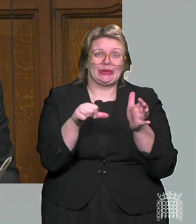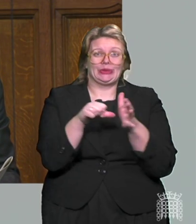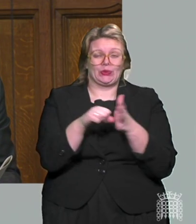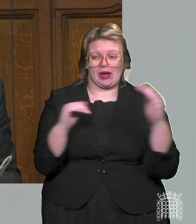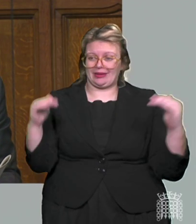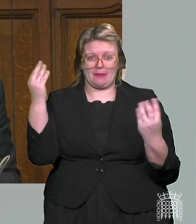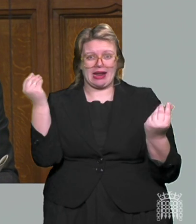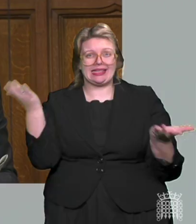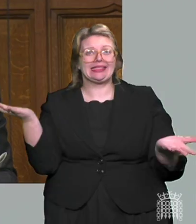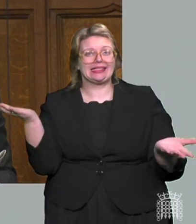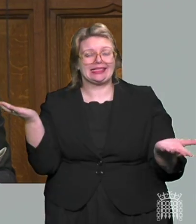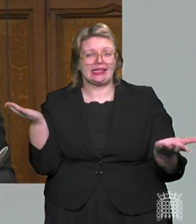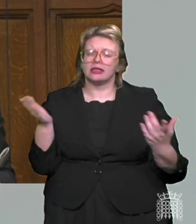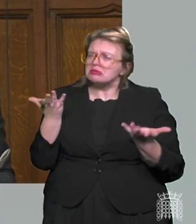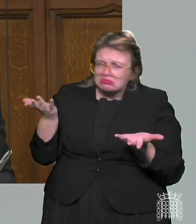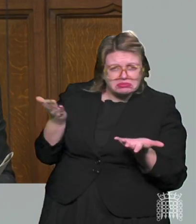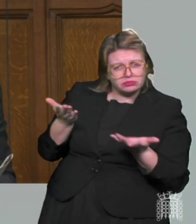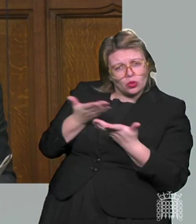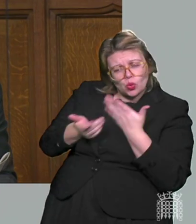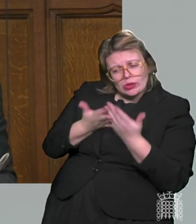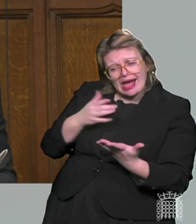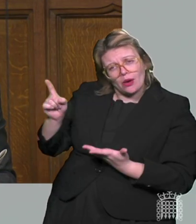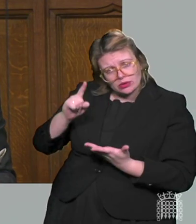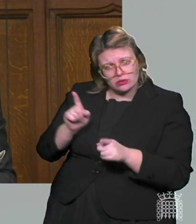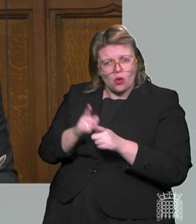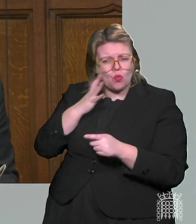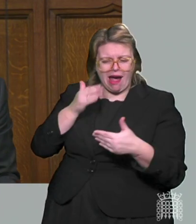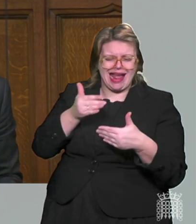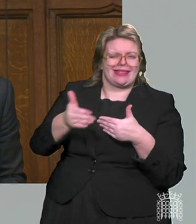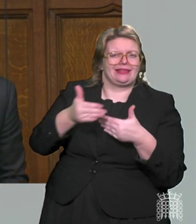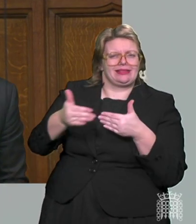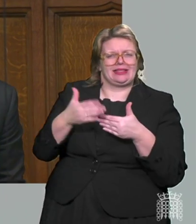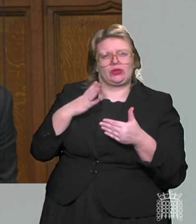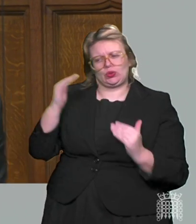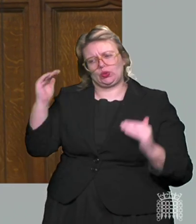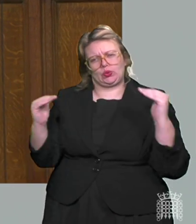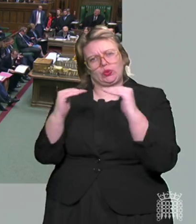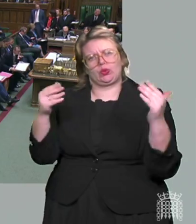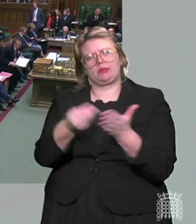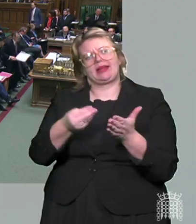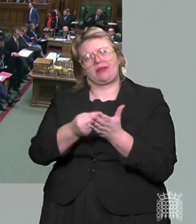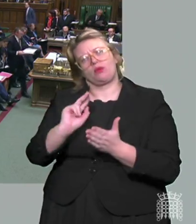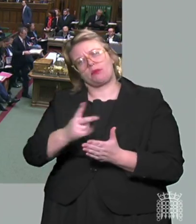What timescales is my honourable and learned Friend working to in order to address this situation?